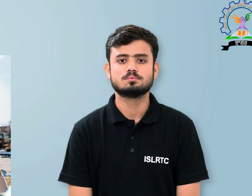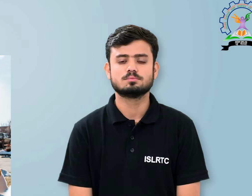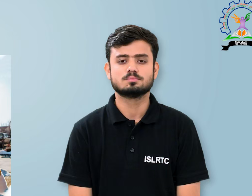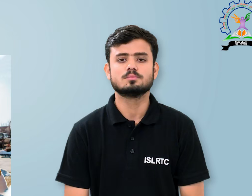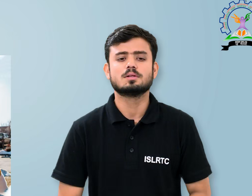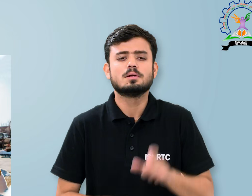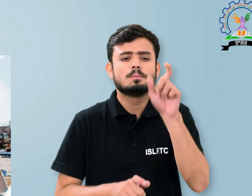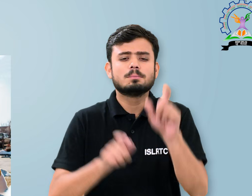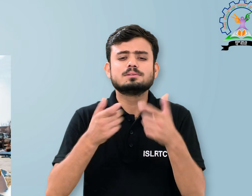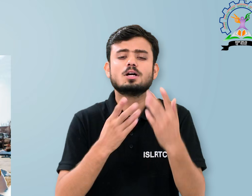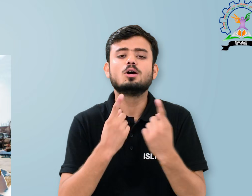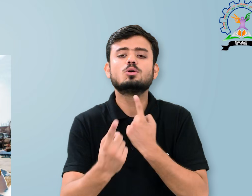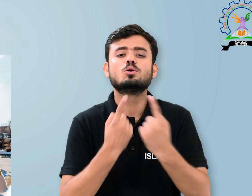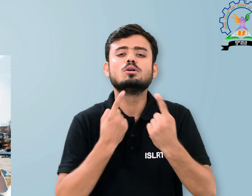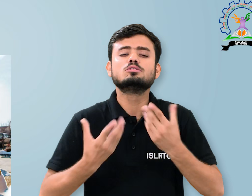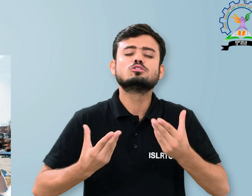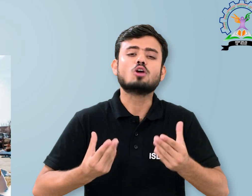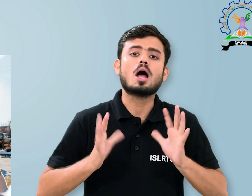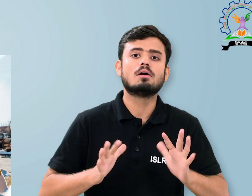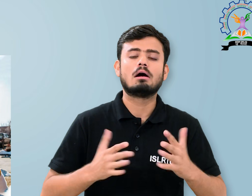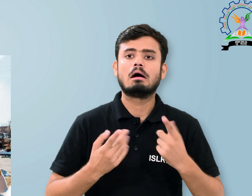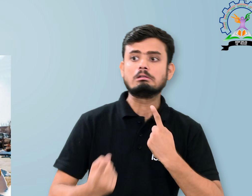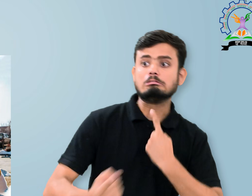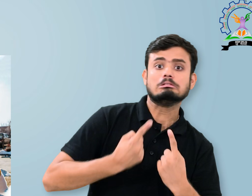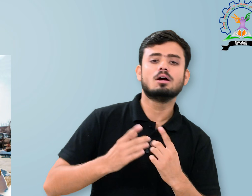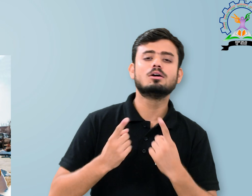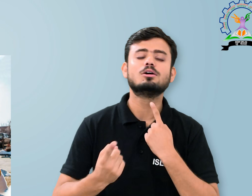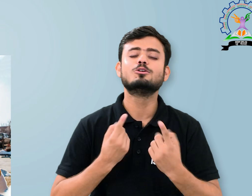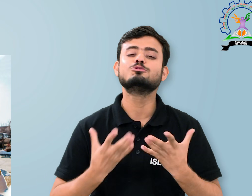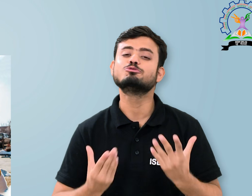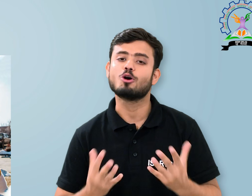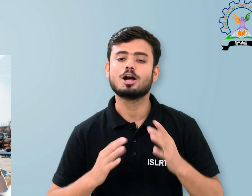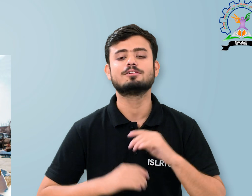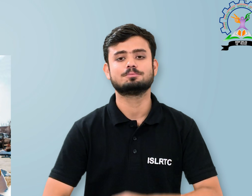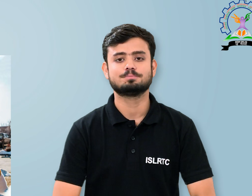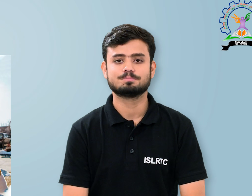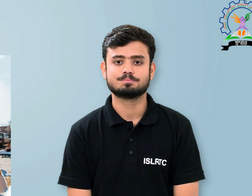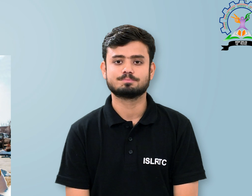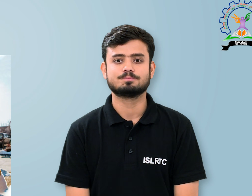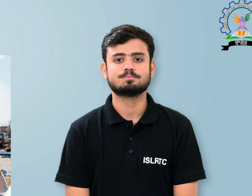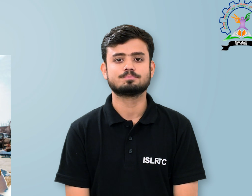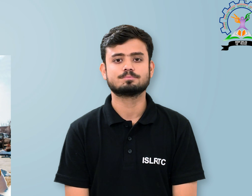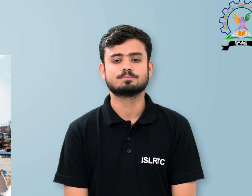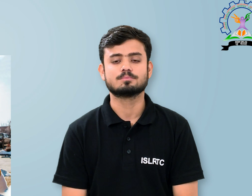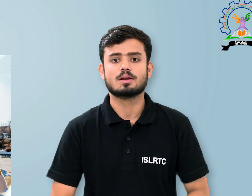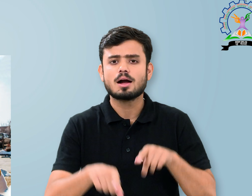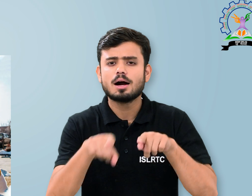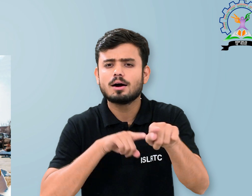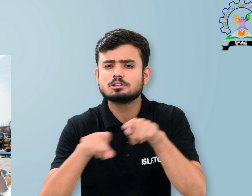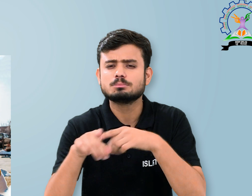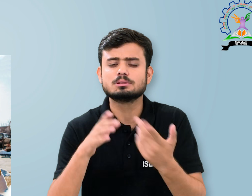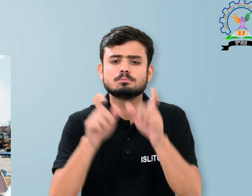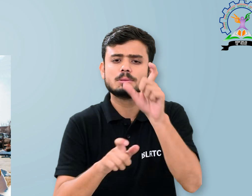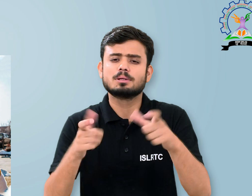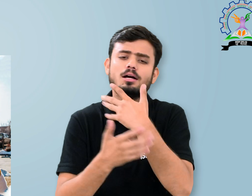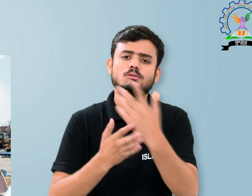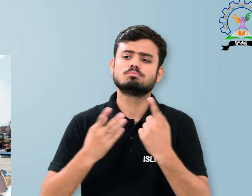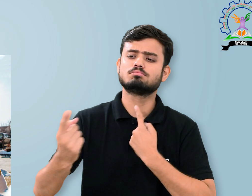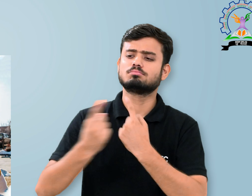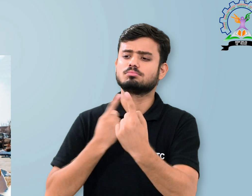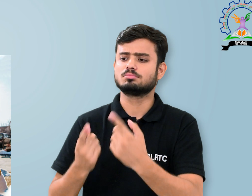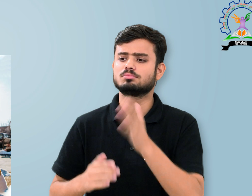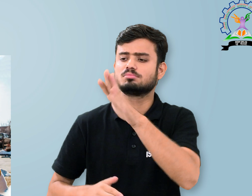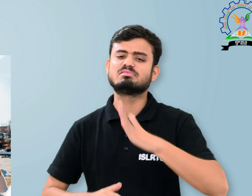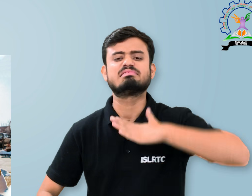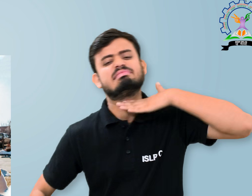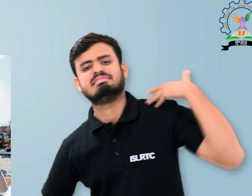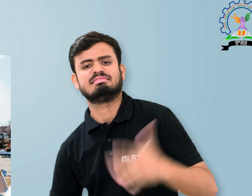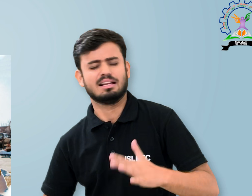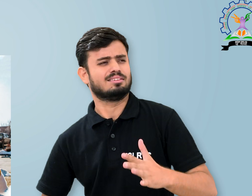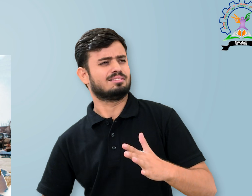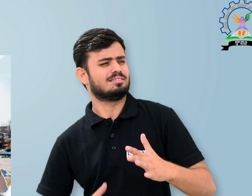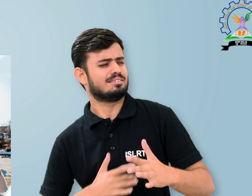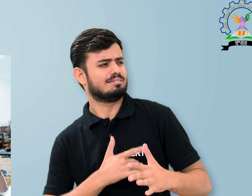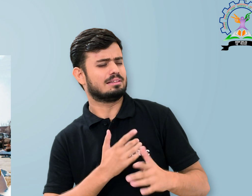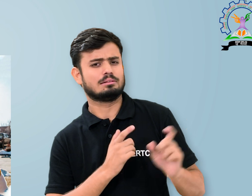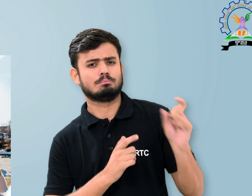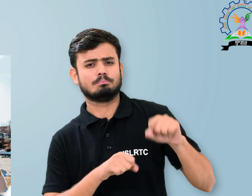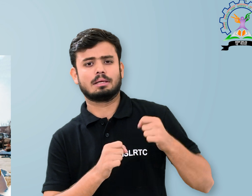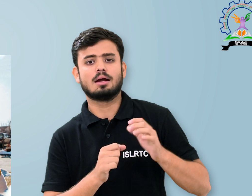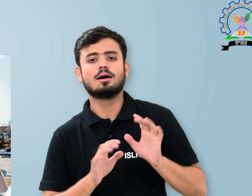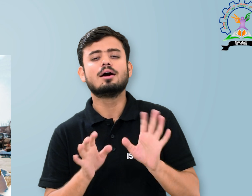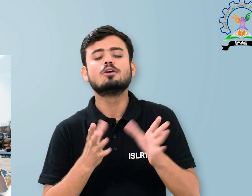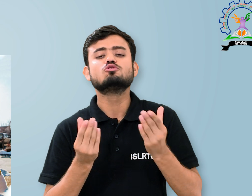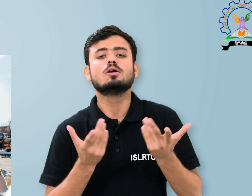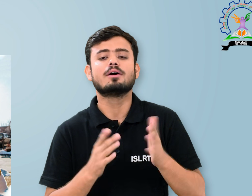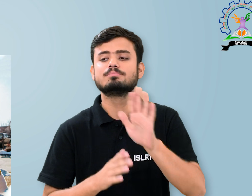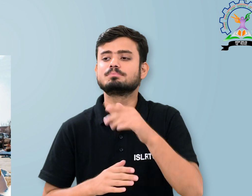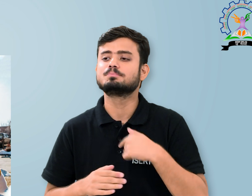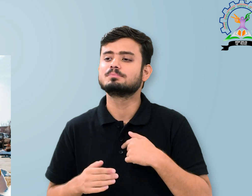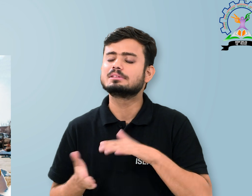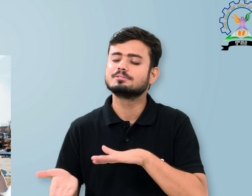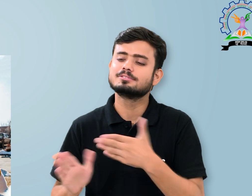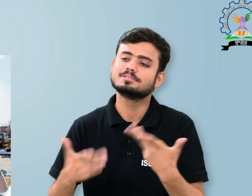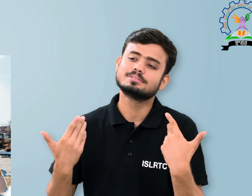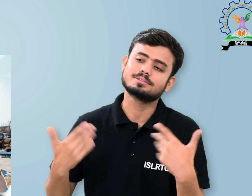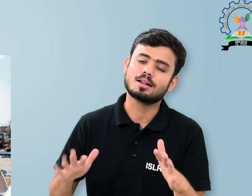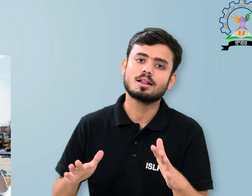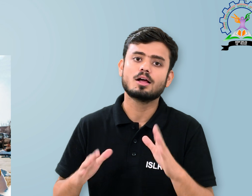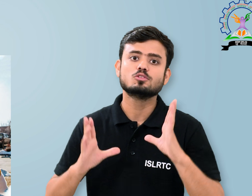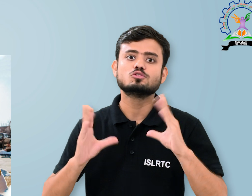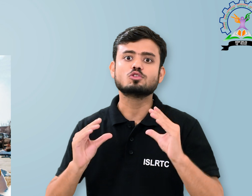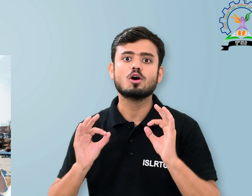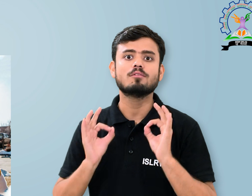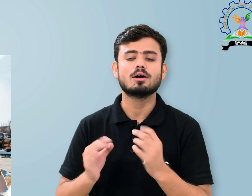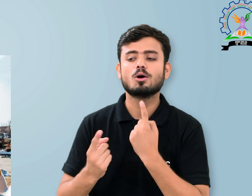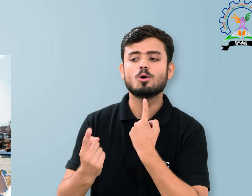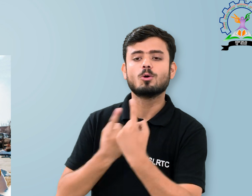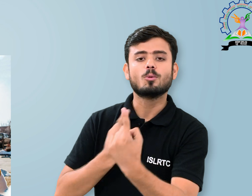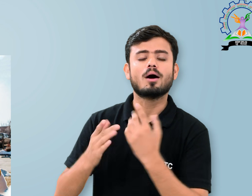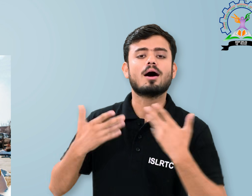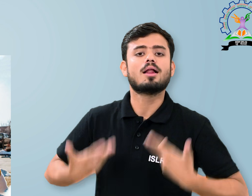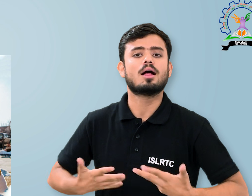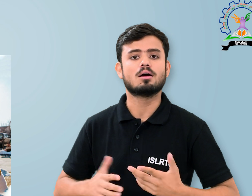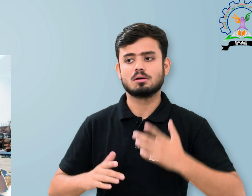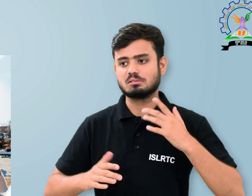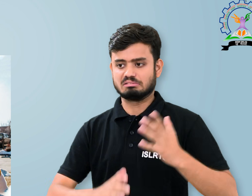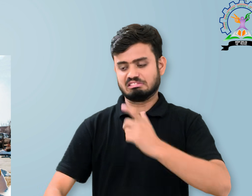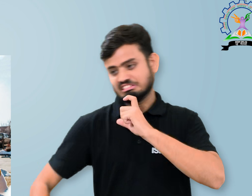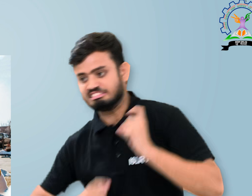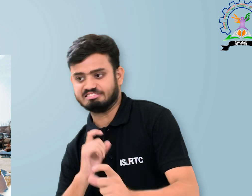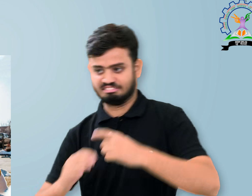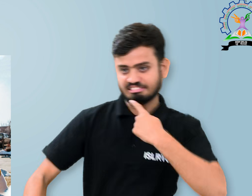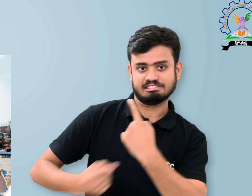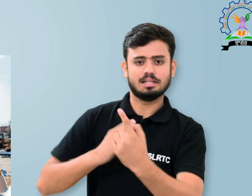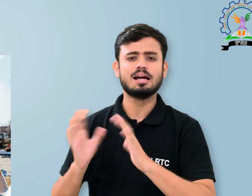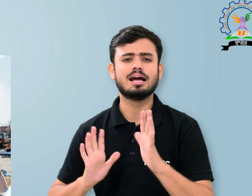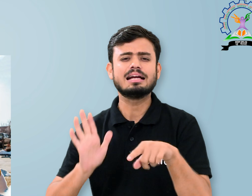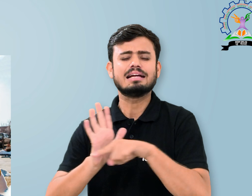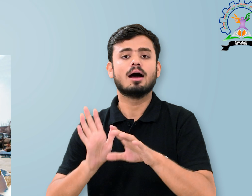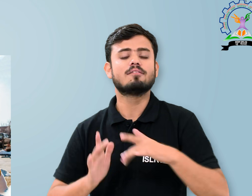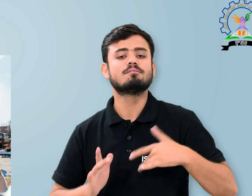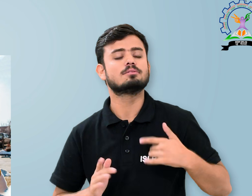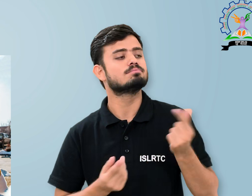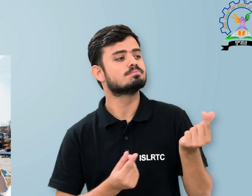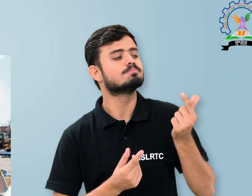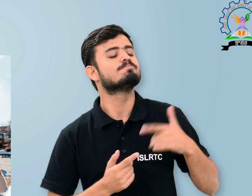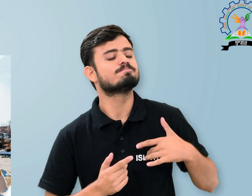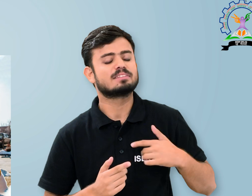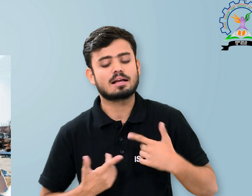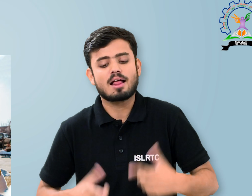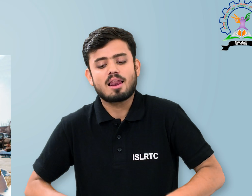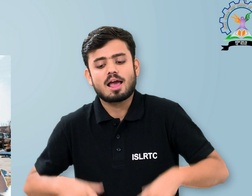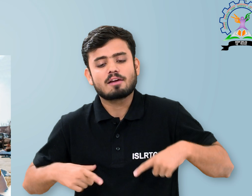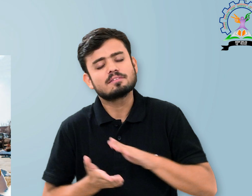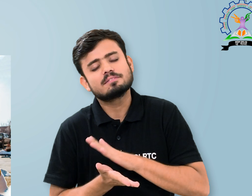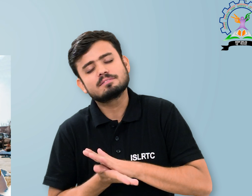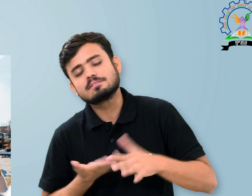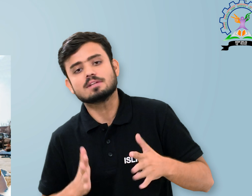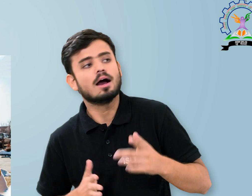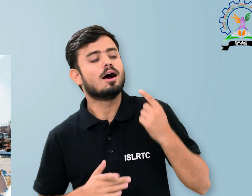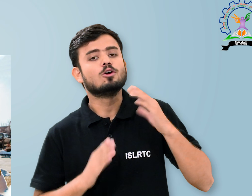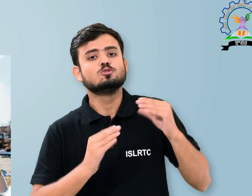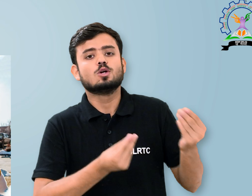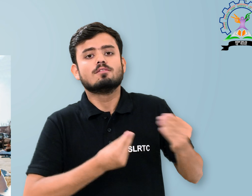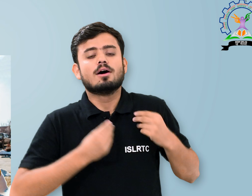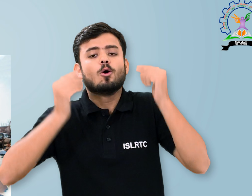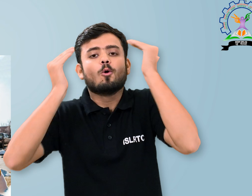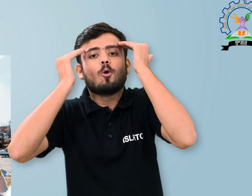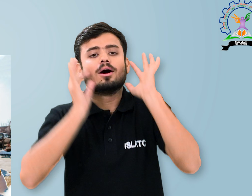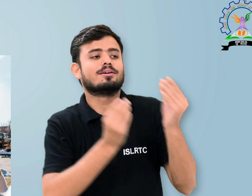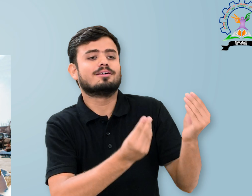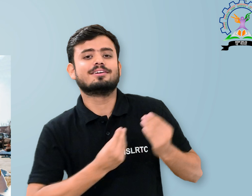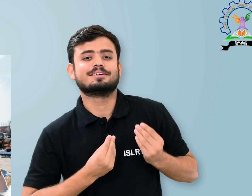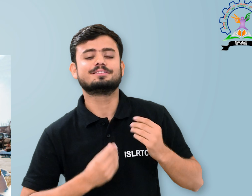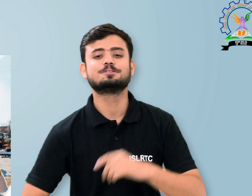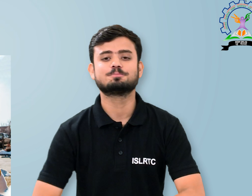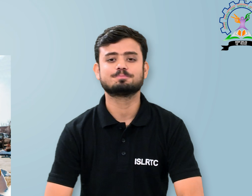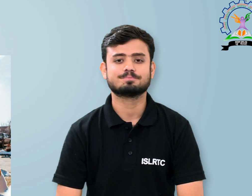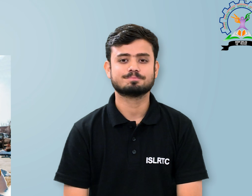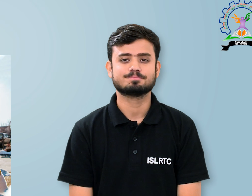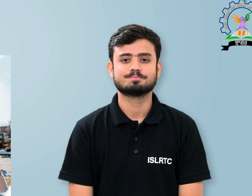Euphemism A mild or indirect word or expression substituted for one considered to be too harsh or blunt. Example: “He passed away” instead of “He died.”